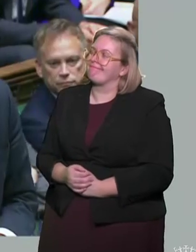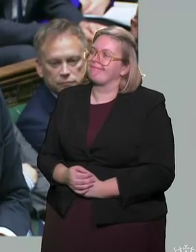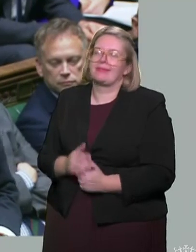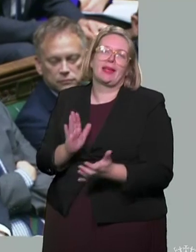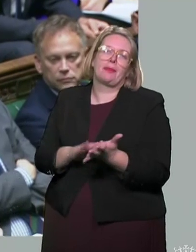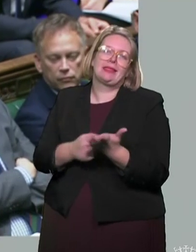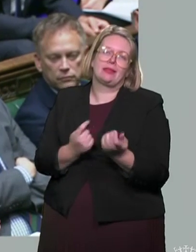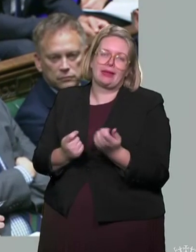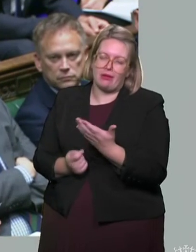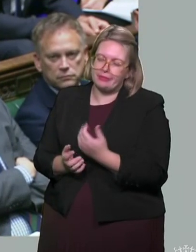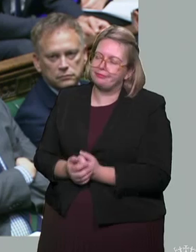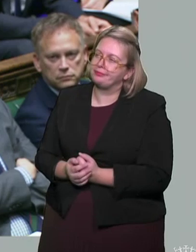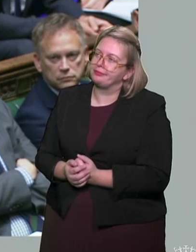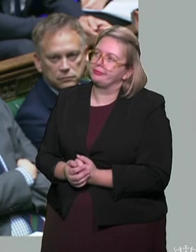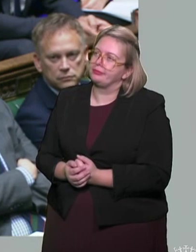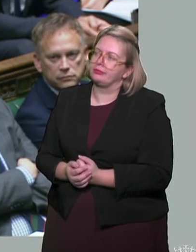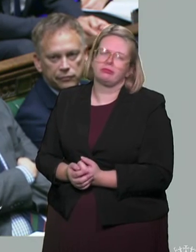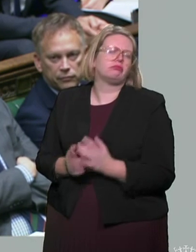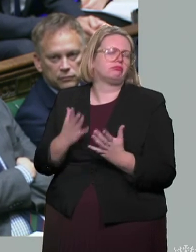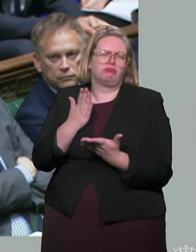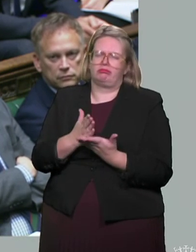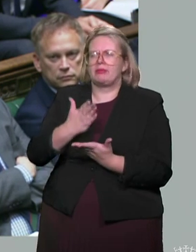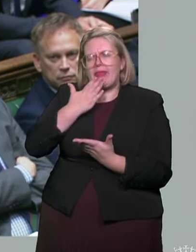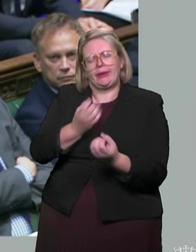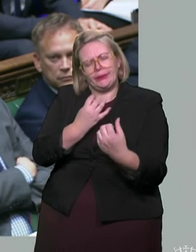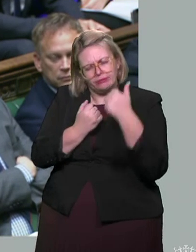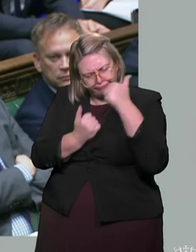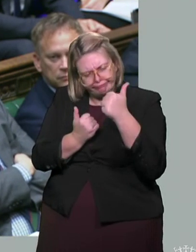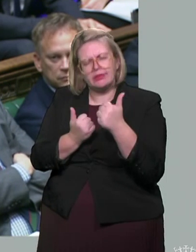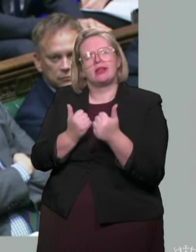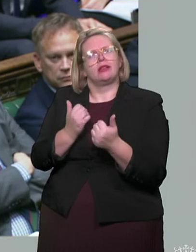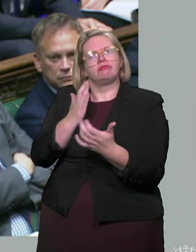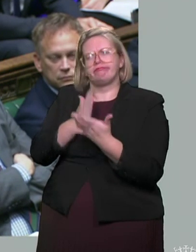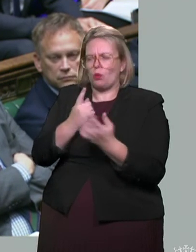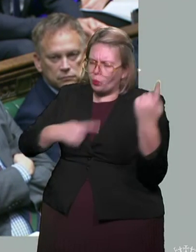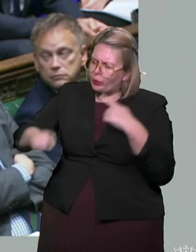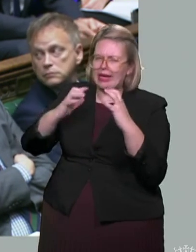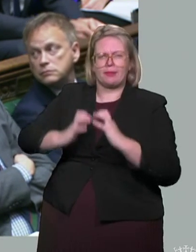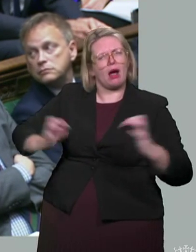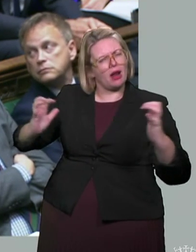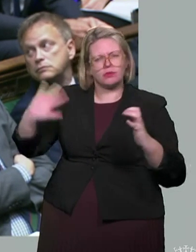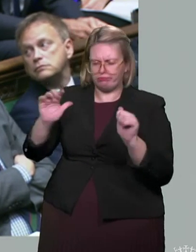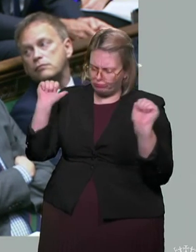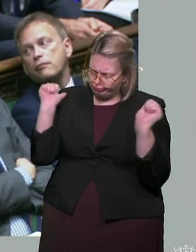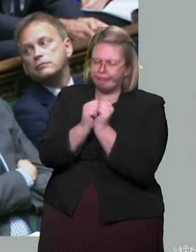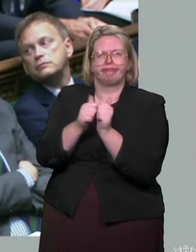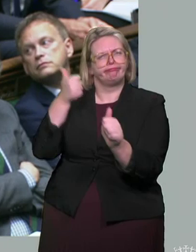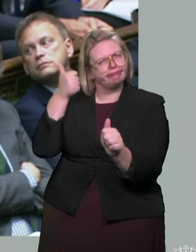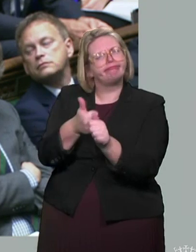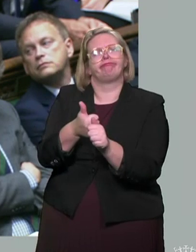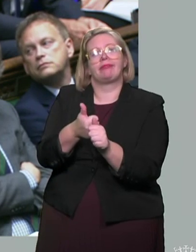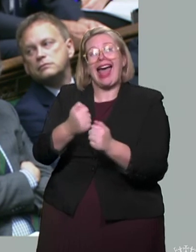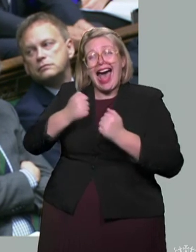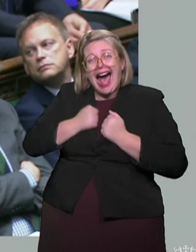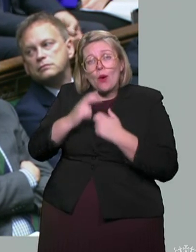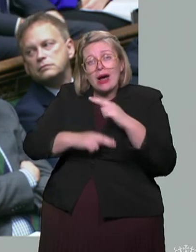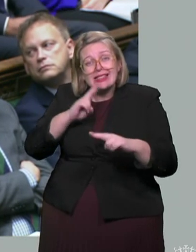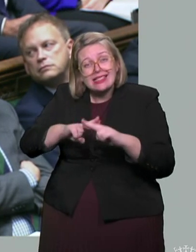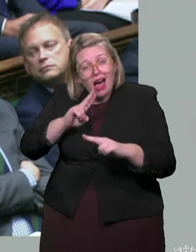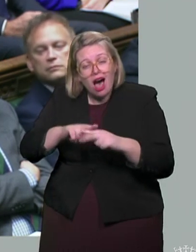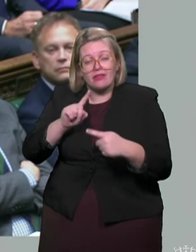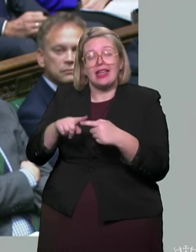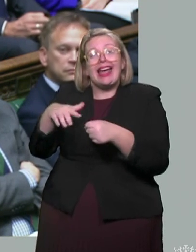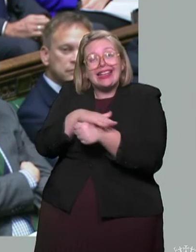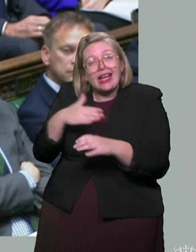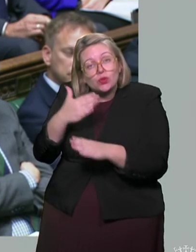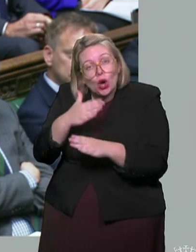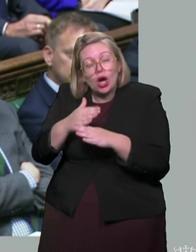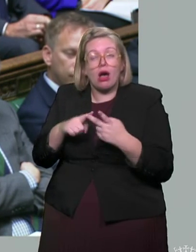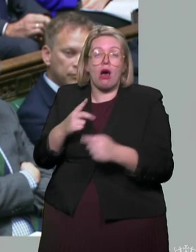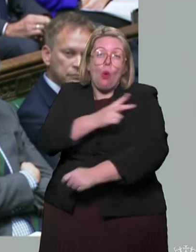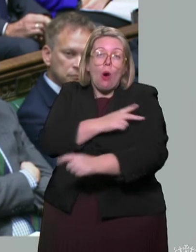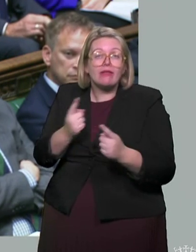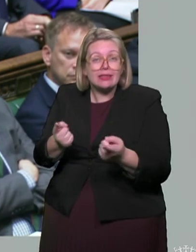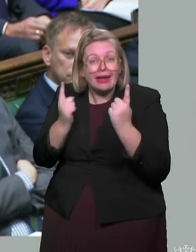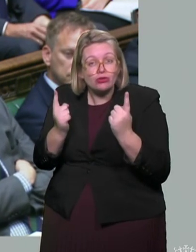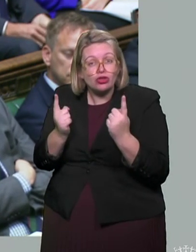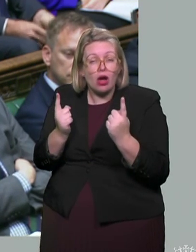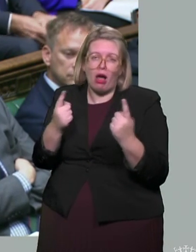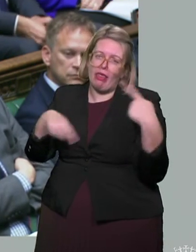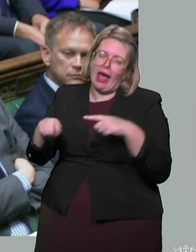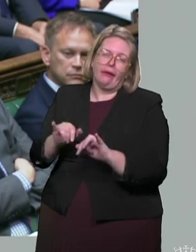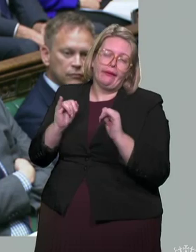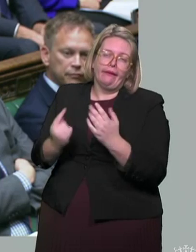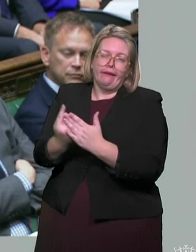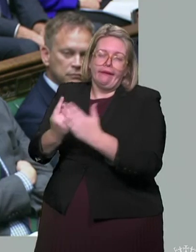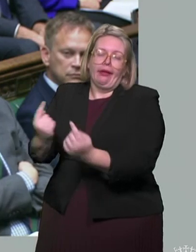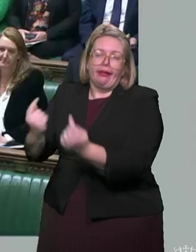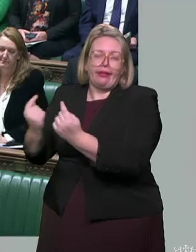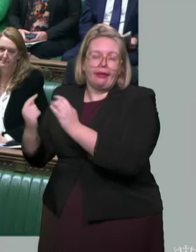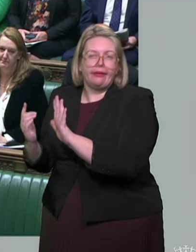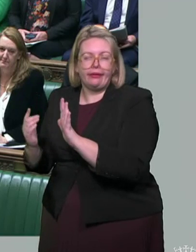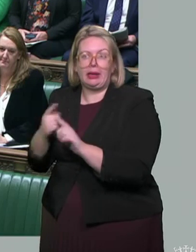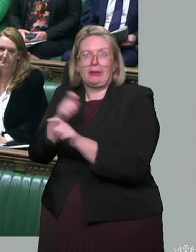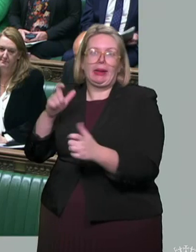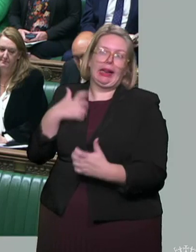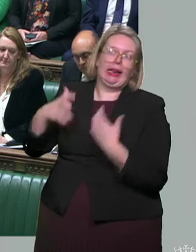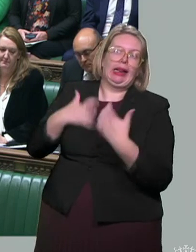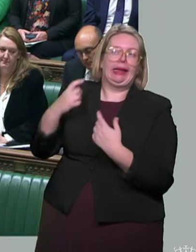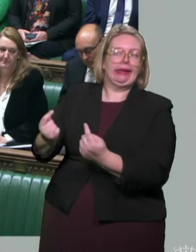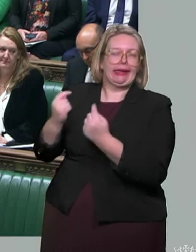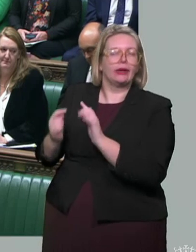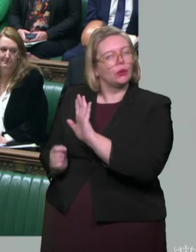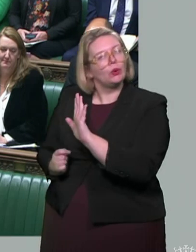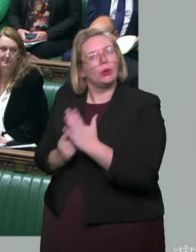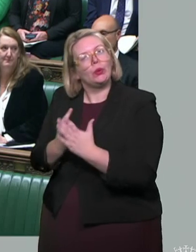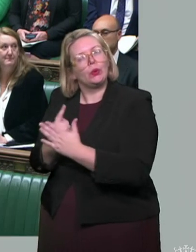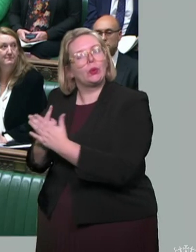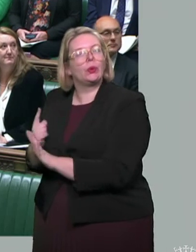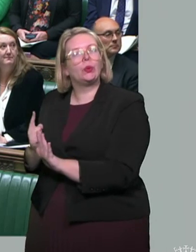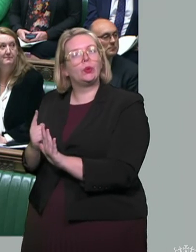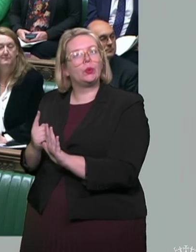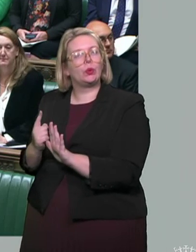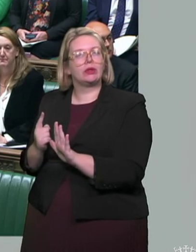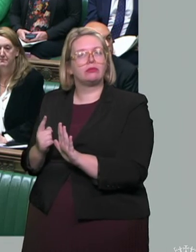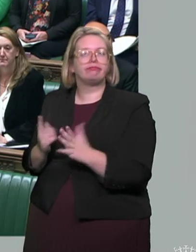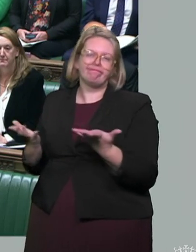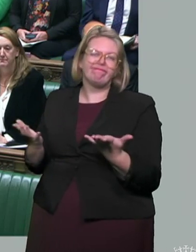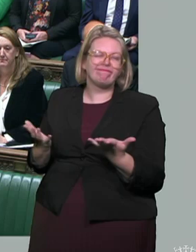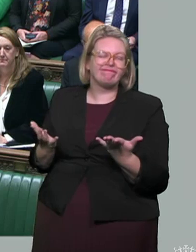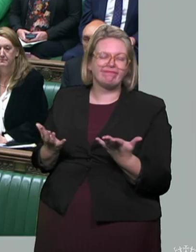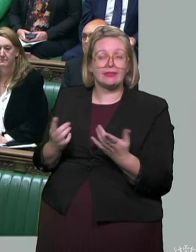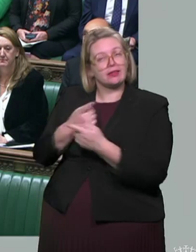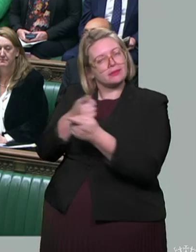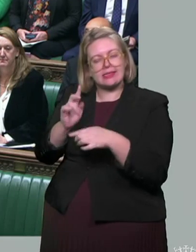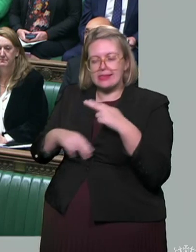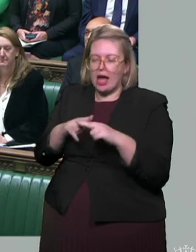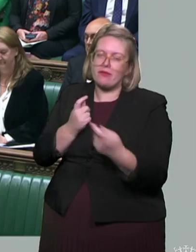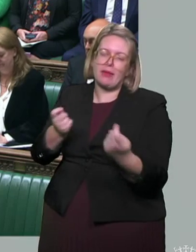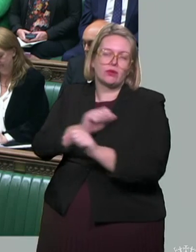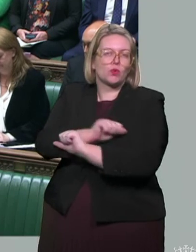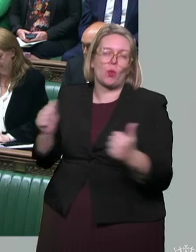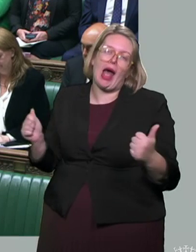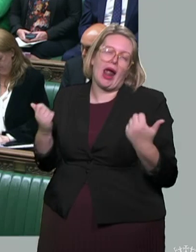I think that my honourable Friend spoke there for the entire House of Commons, because we all know that it is our staff, our caseworkers and our office managers who are so often in the frontline, who have to deal with anger, with intemperate behaviour and with abuse, and they cope with it magnificently.